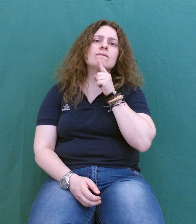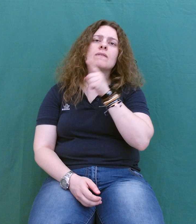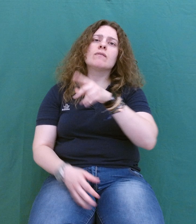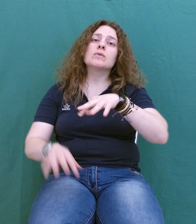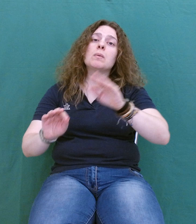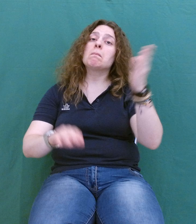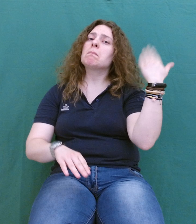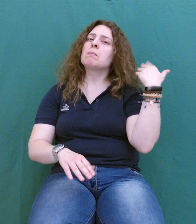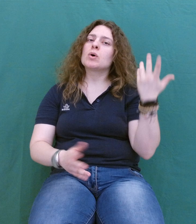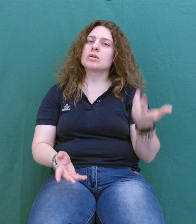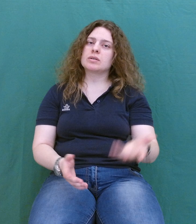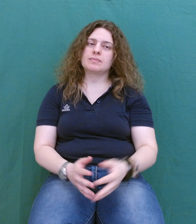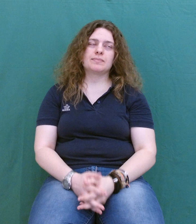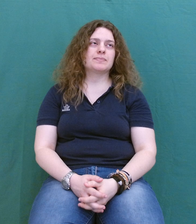ΑΥΤΟ ΑΡΧΙΣΕ ΠΟΤΕ